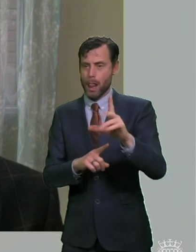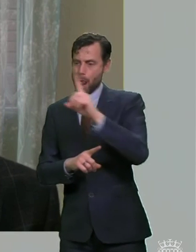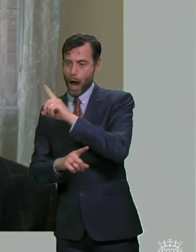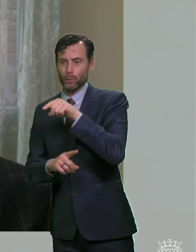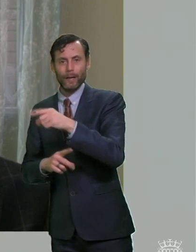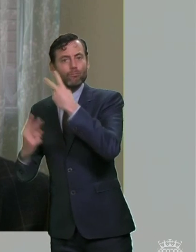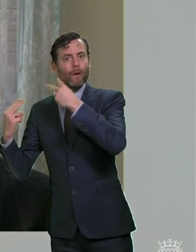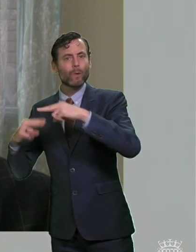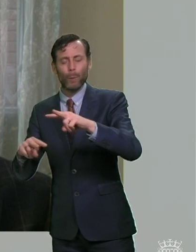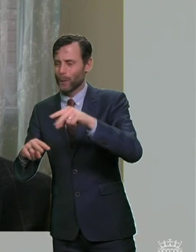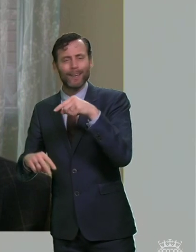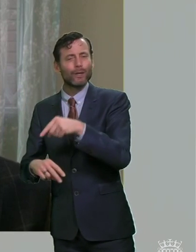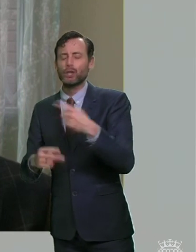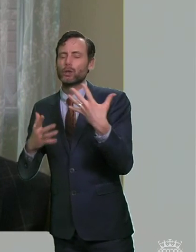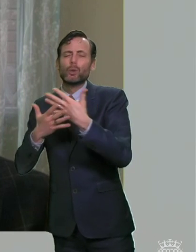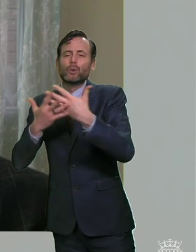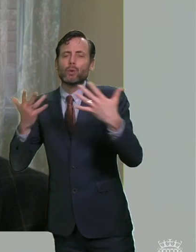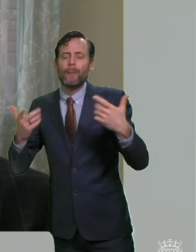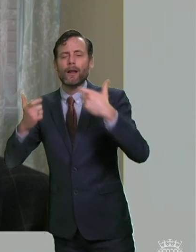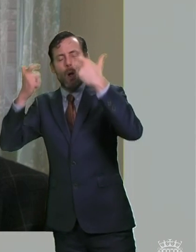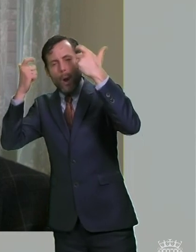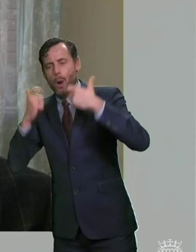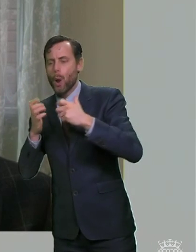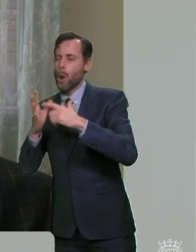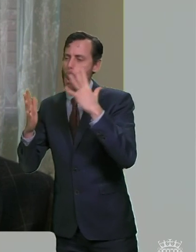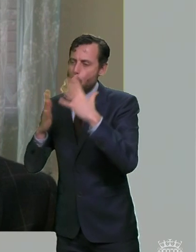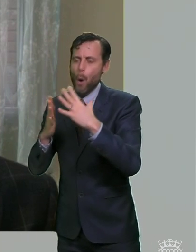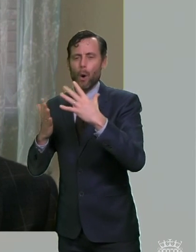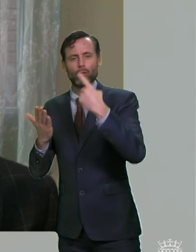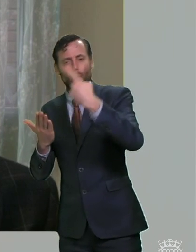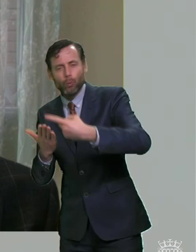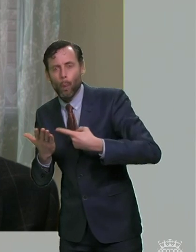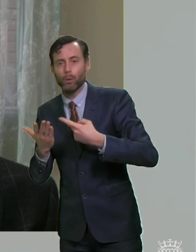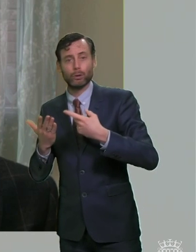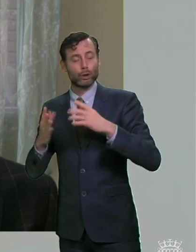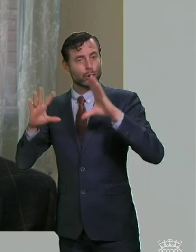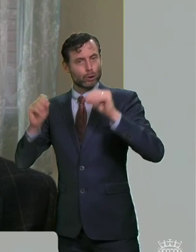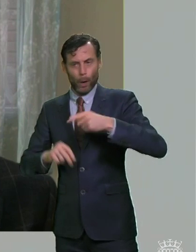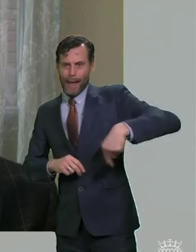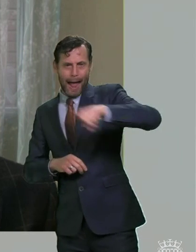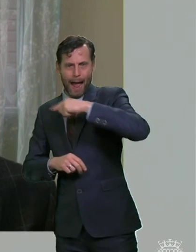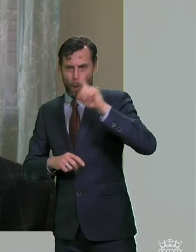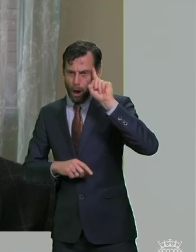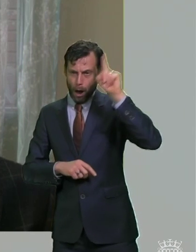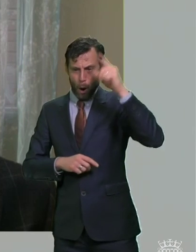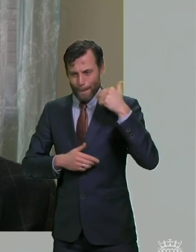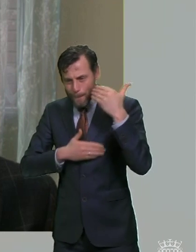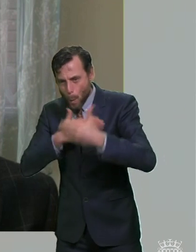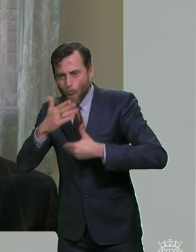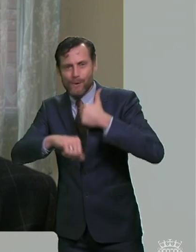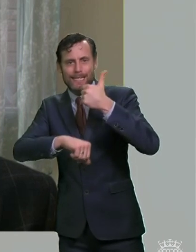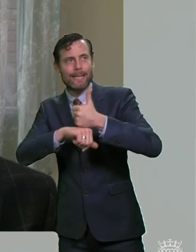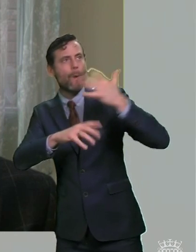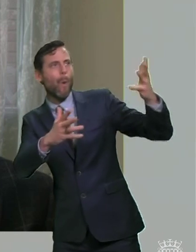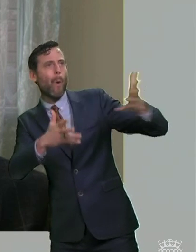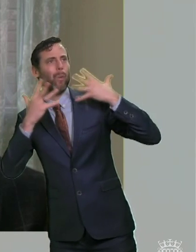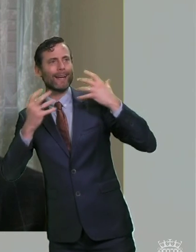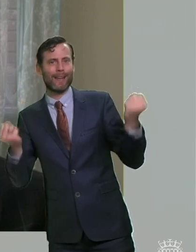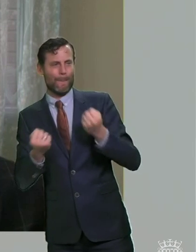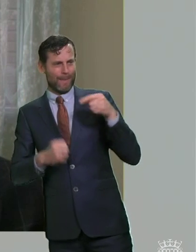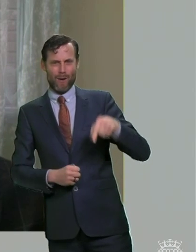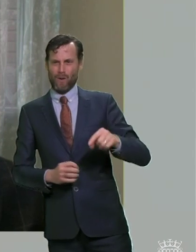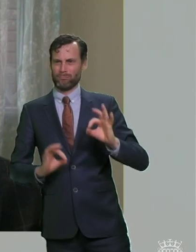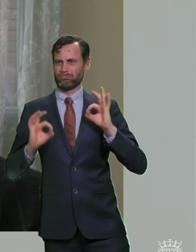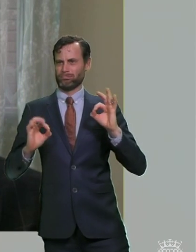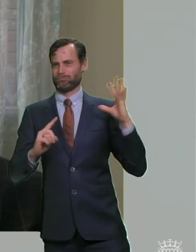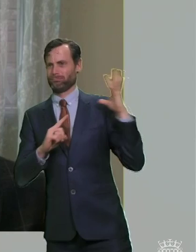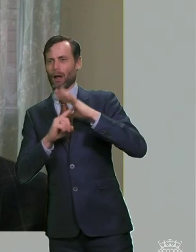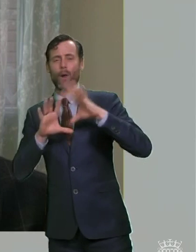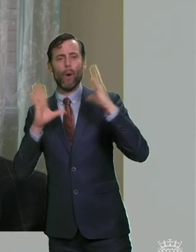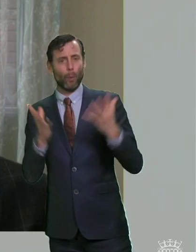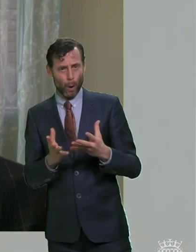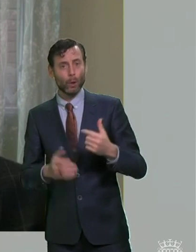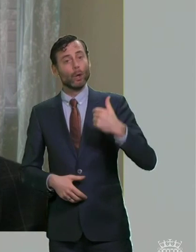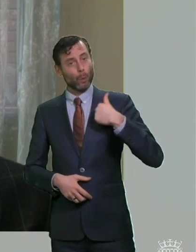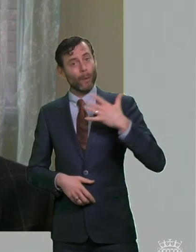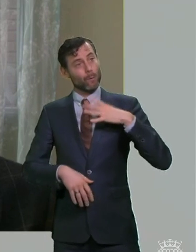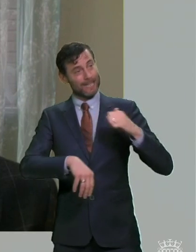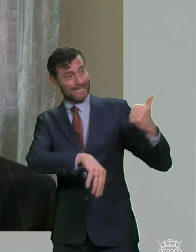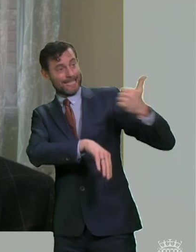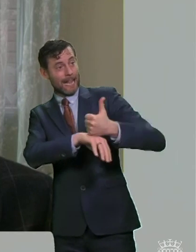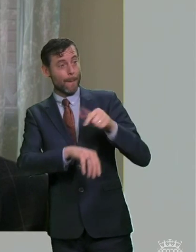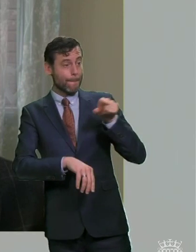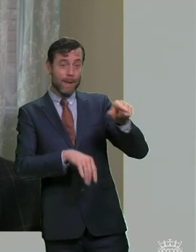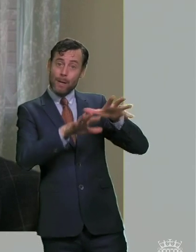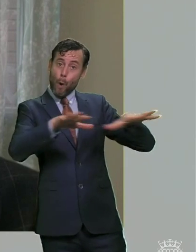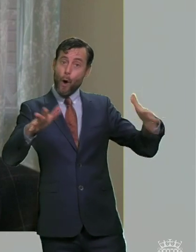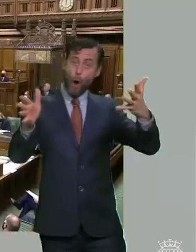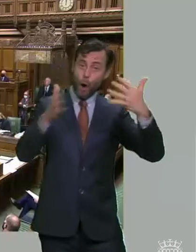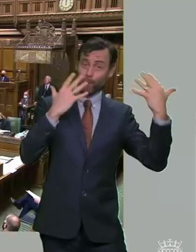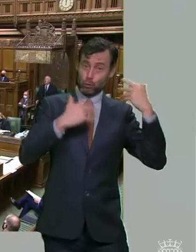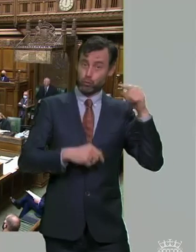We need legal and regulatory reform now. Prime Minister, could this be a job for the new Taskforce on Innovation, Growth and Regulatory Reform to help us to implement the much-needed offshore transmission network and meet our net zero targets?